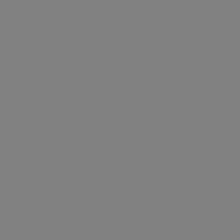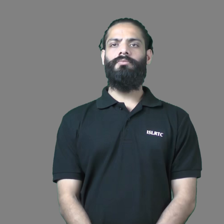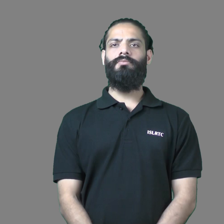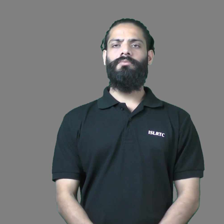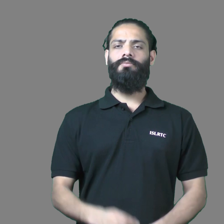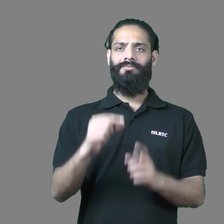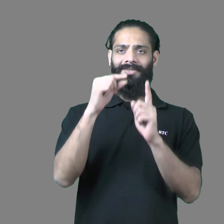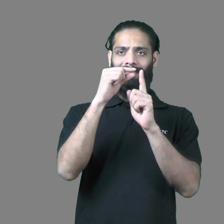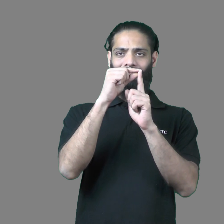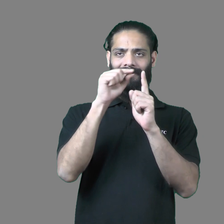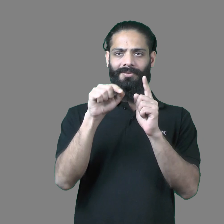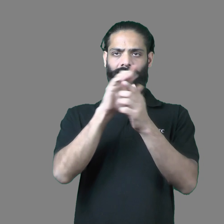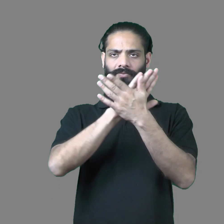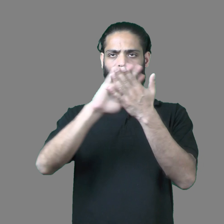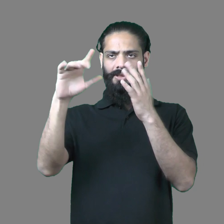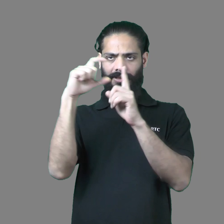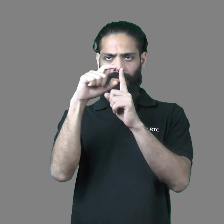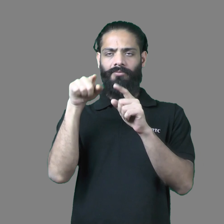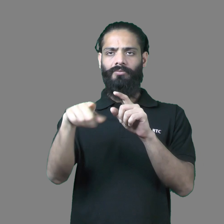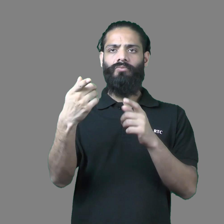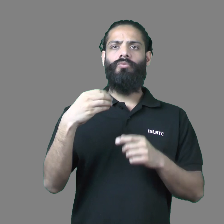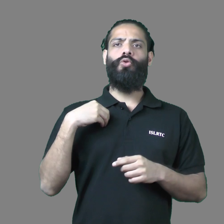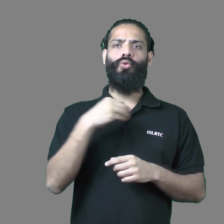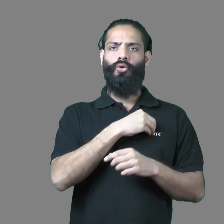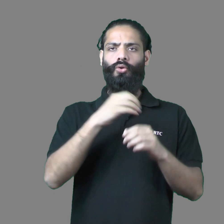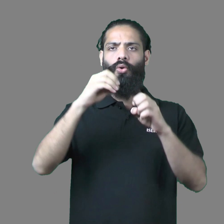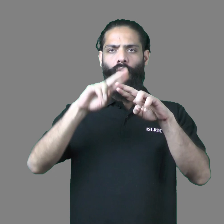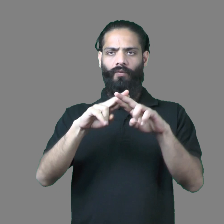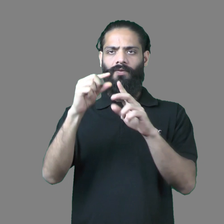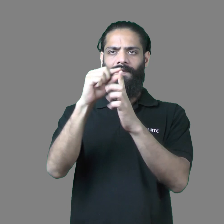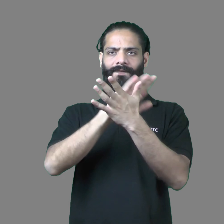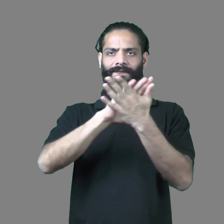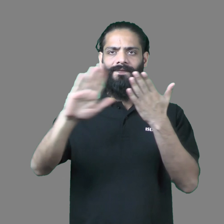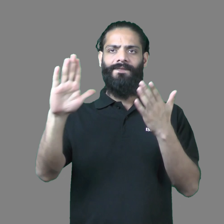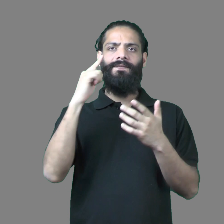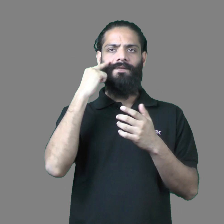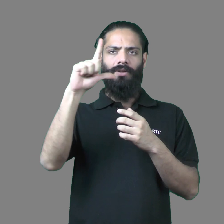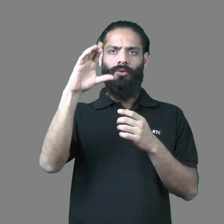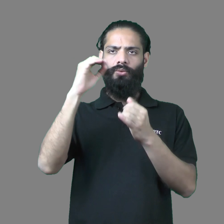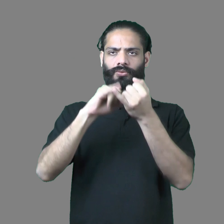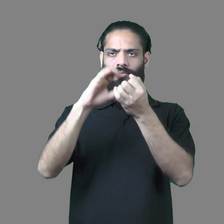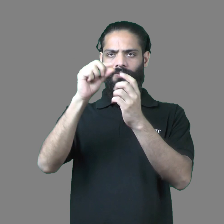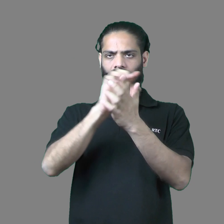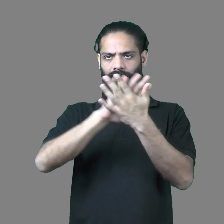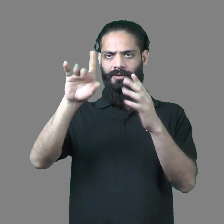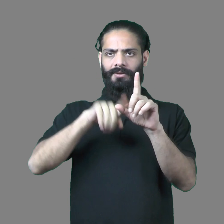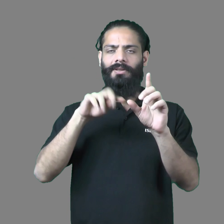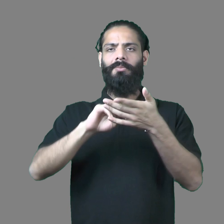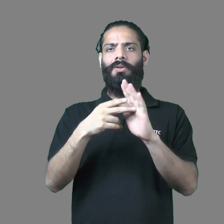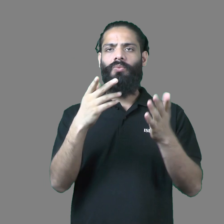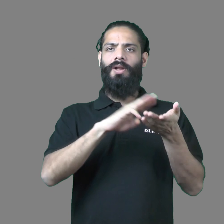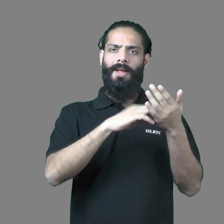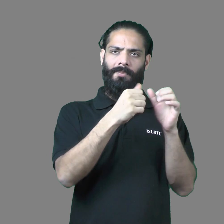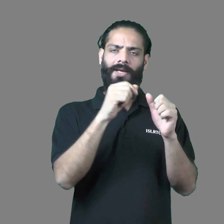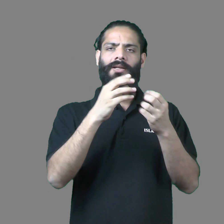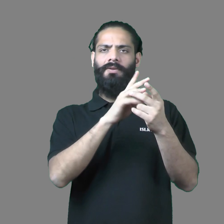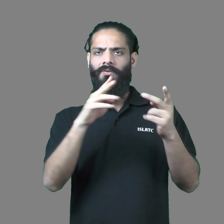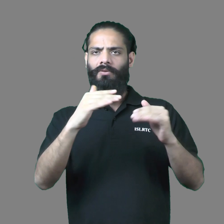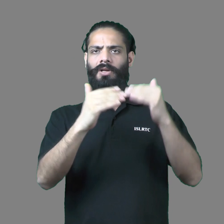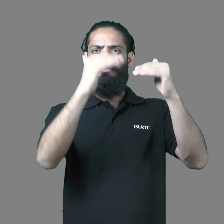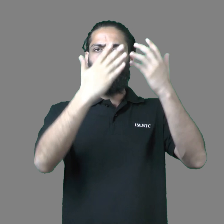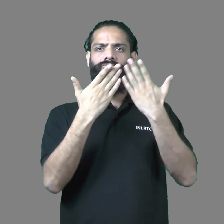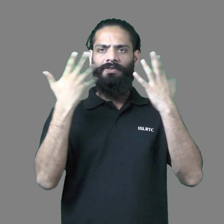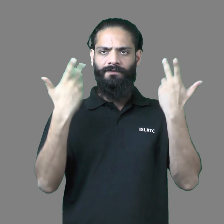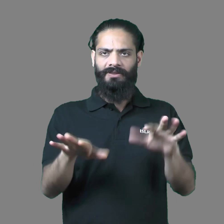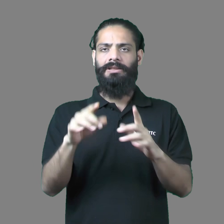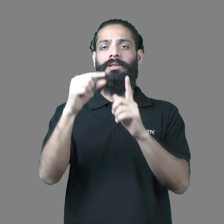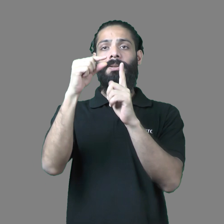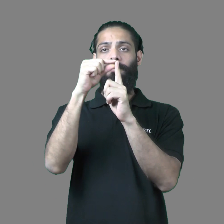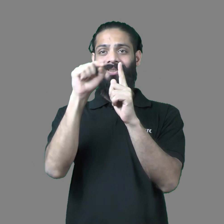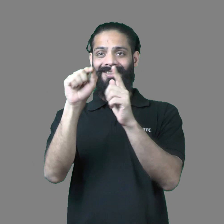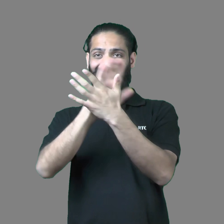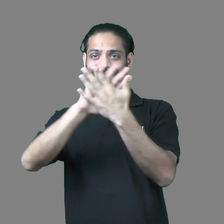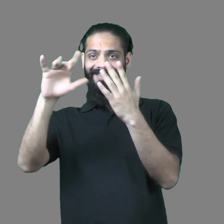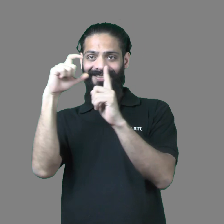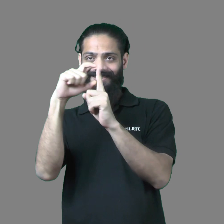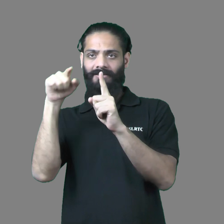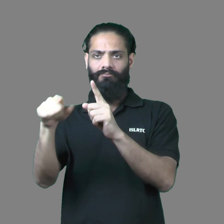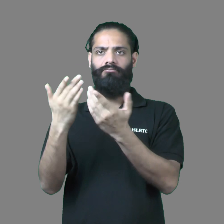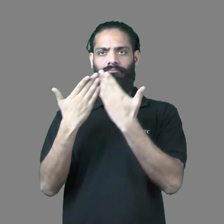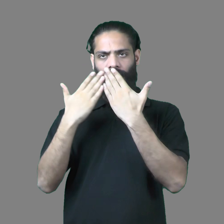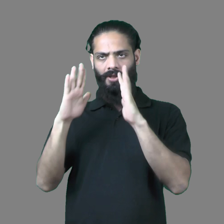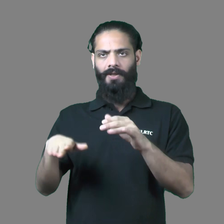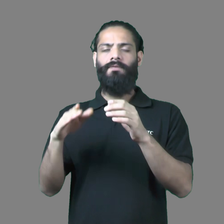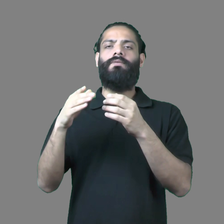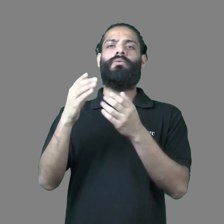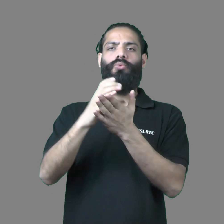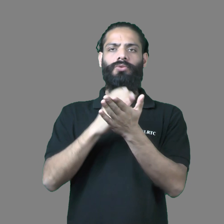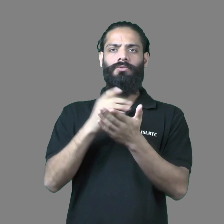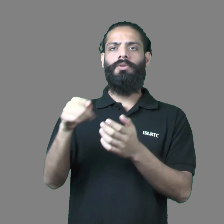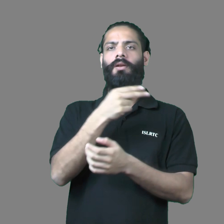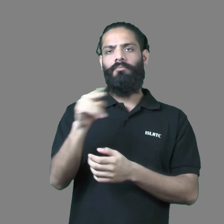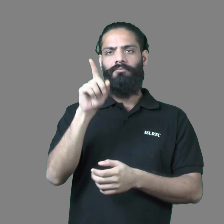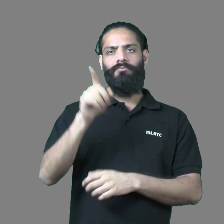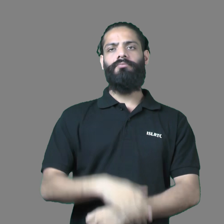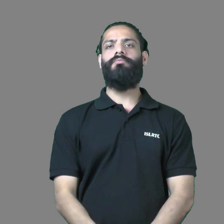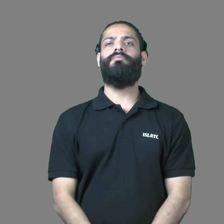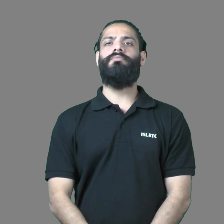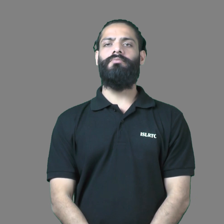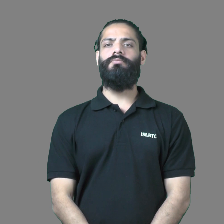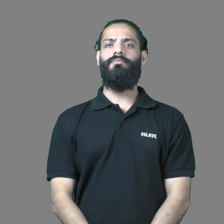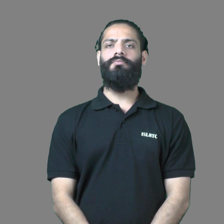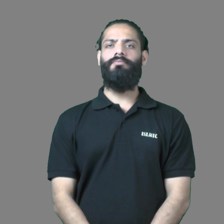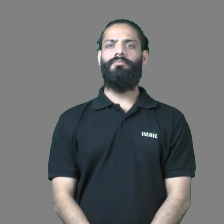Doctor of Philosophy (Ph D)